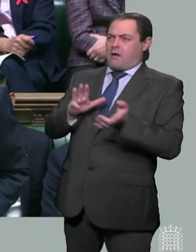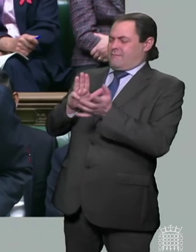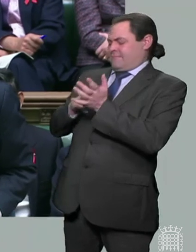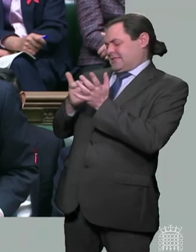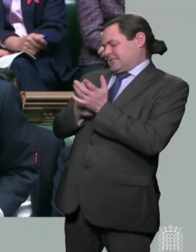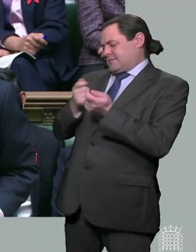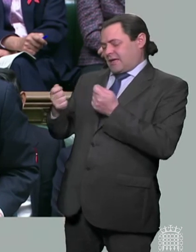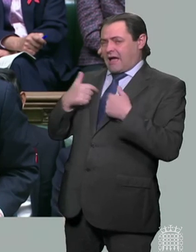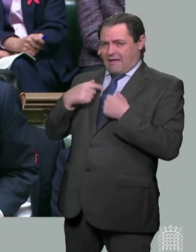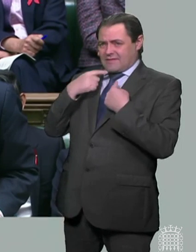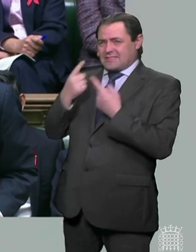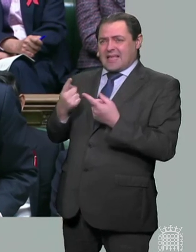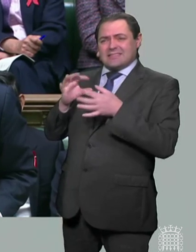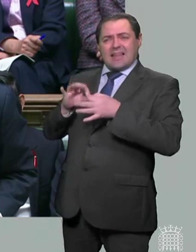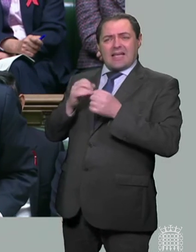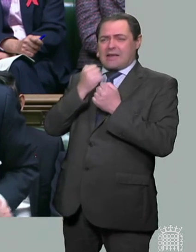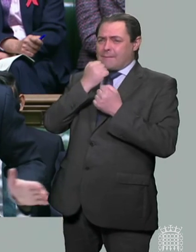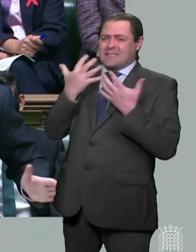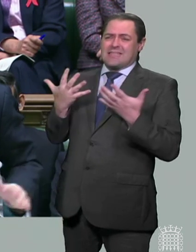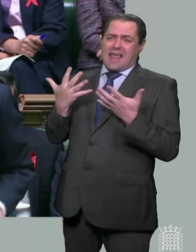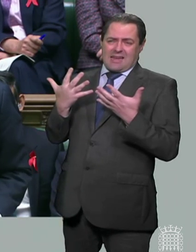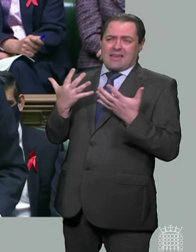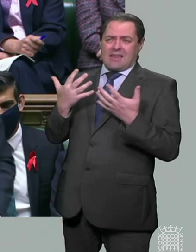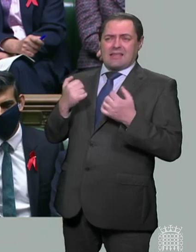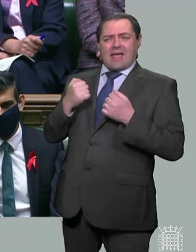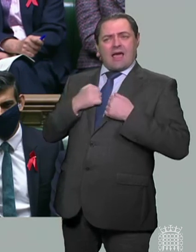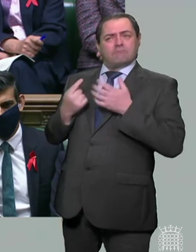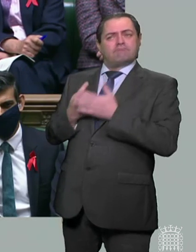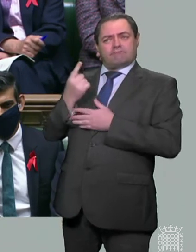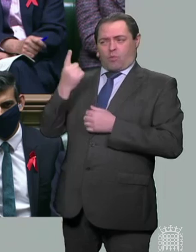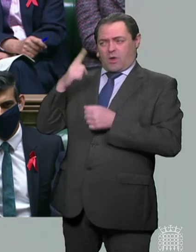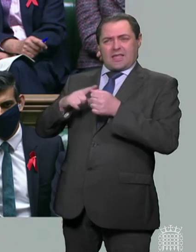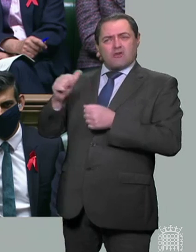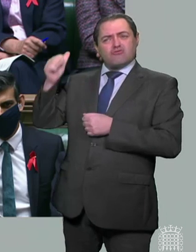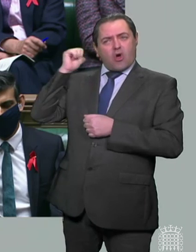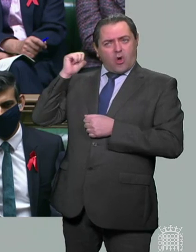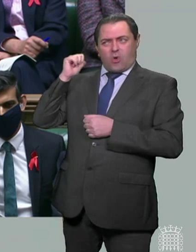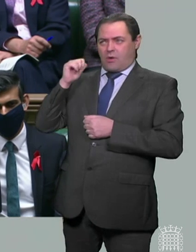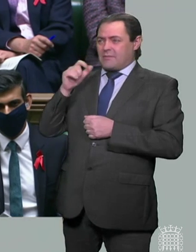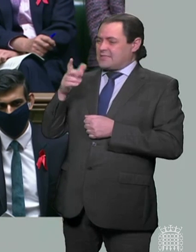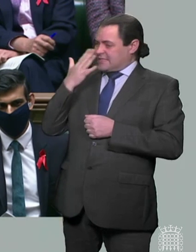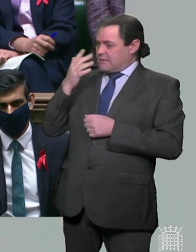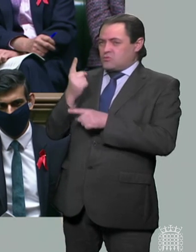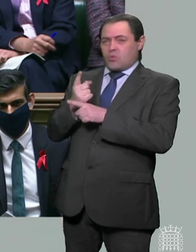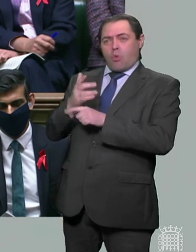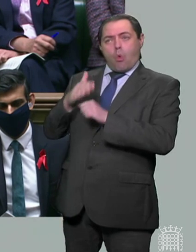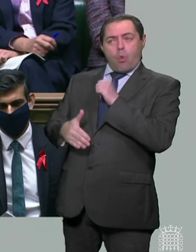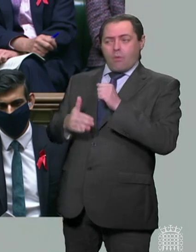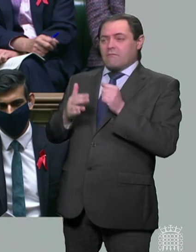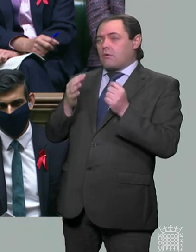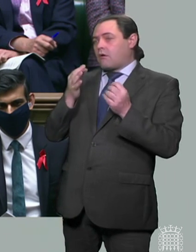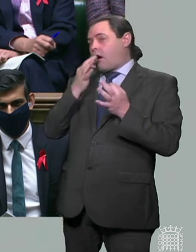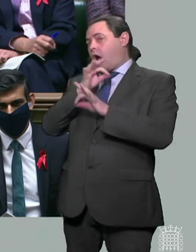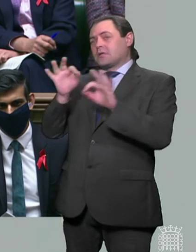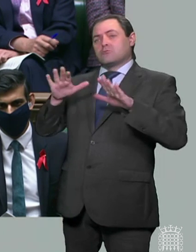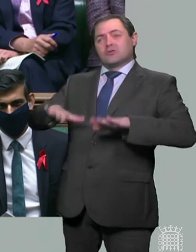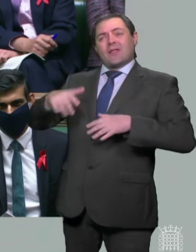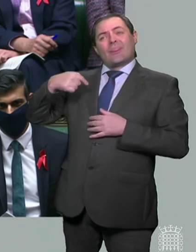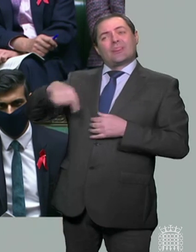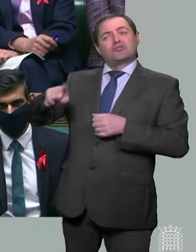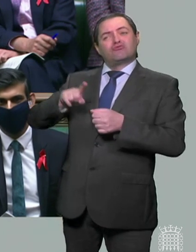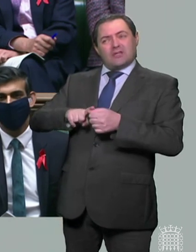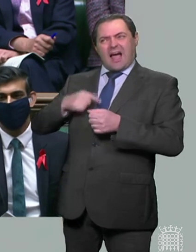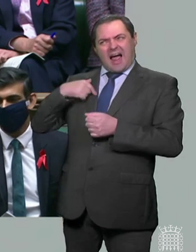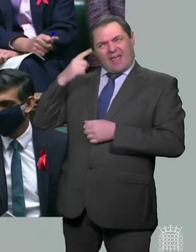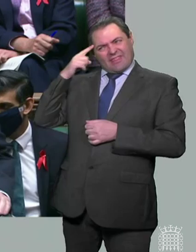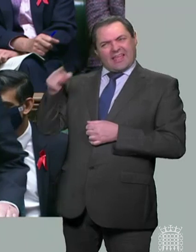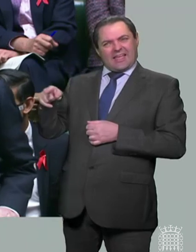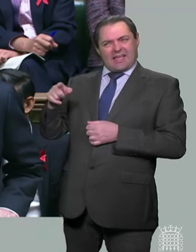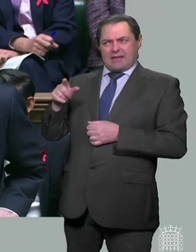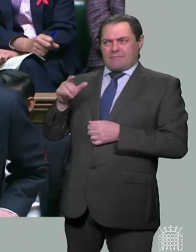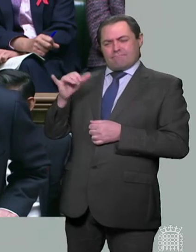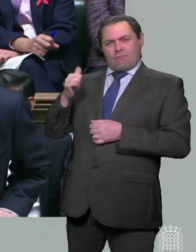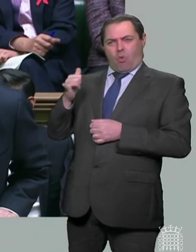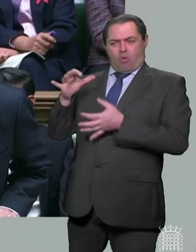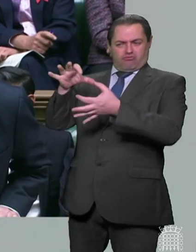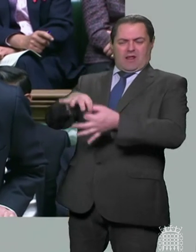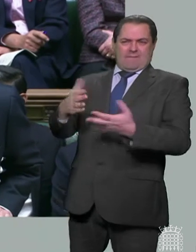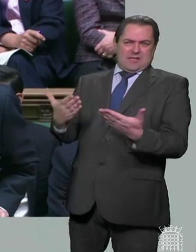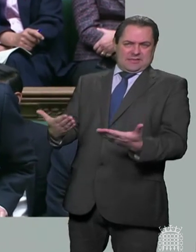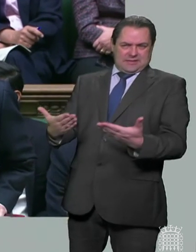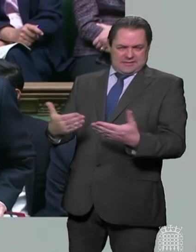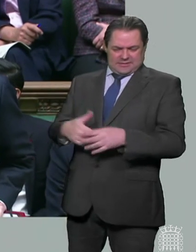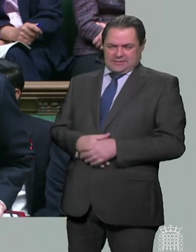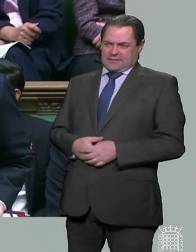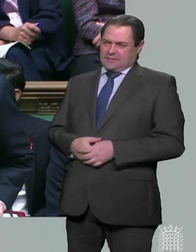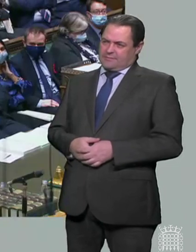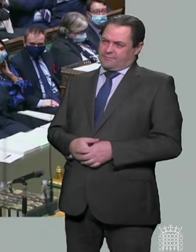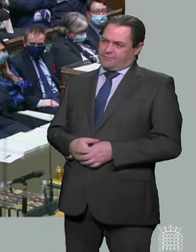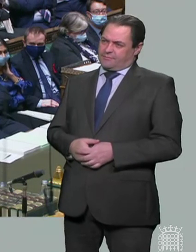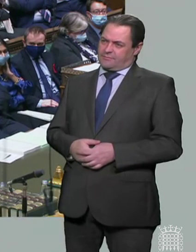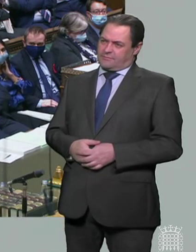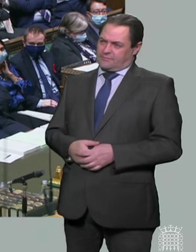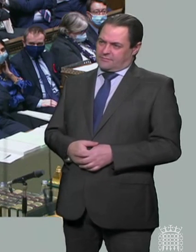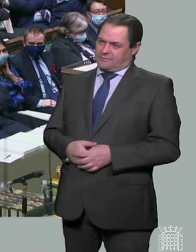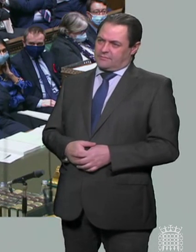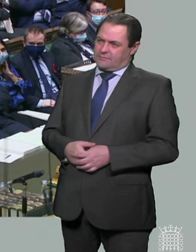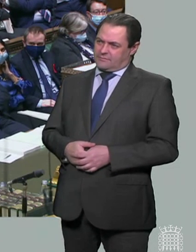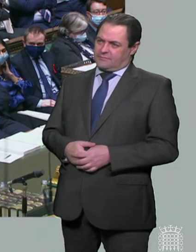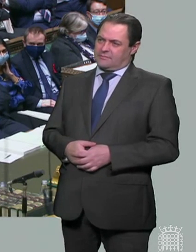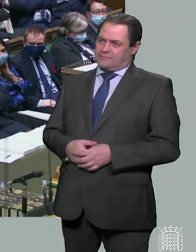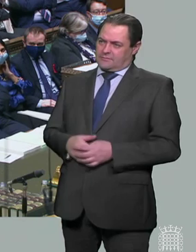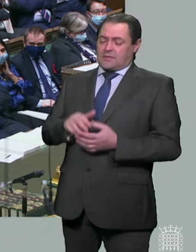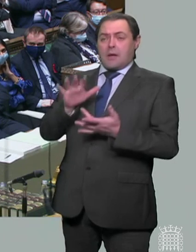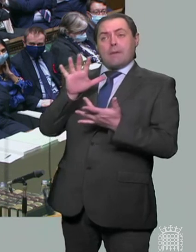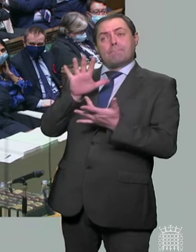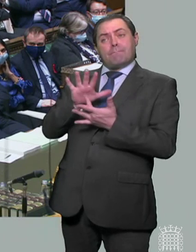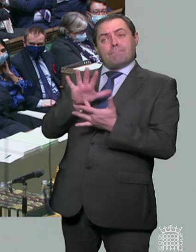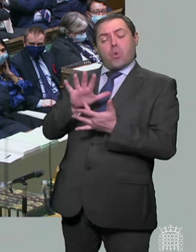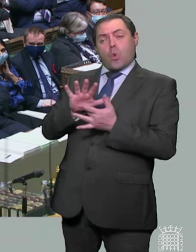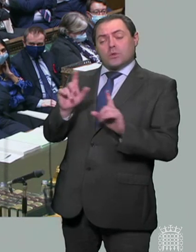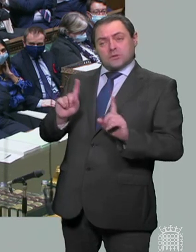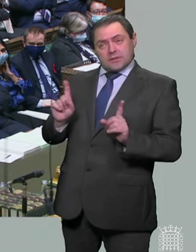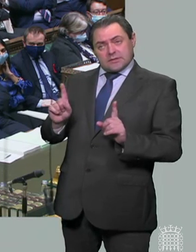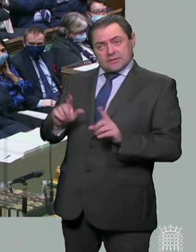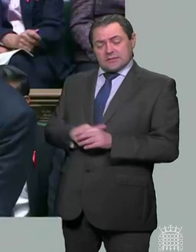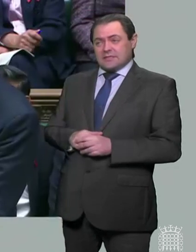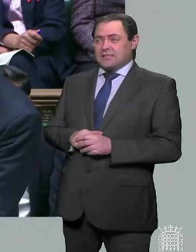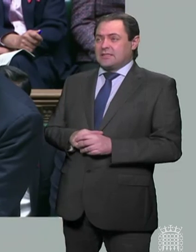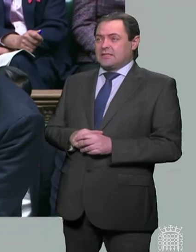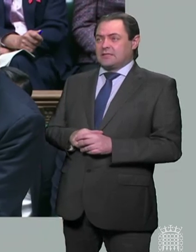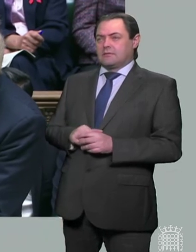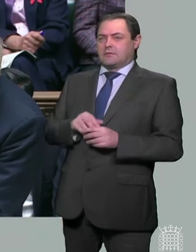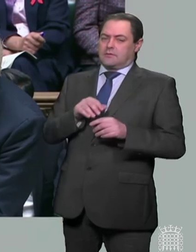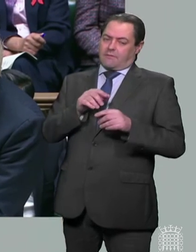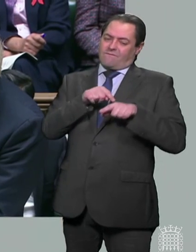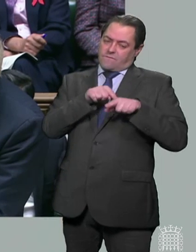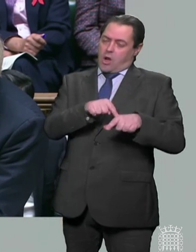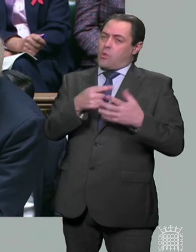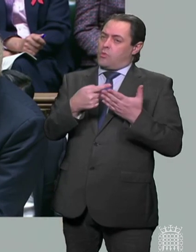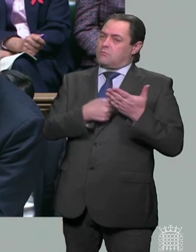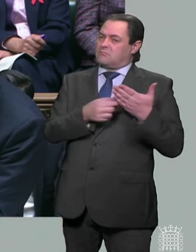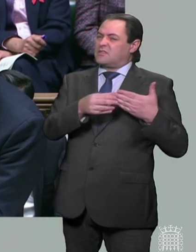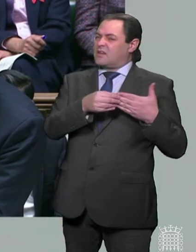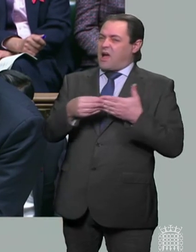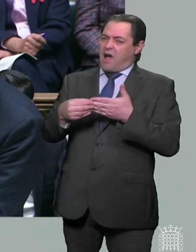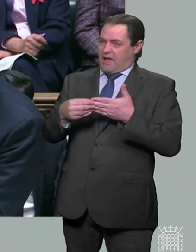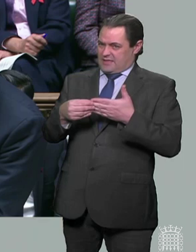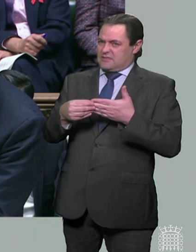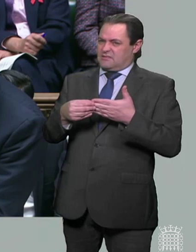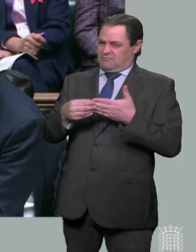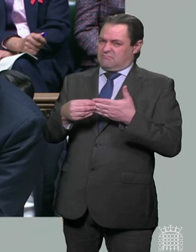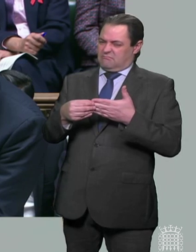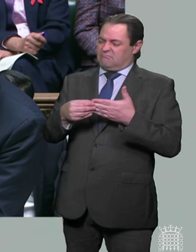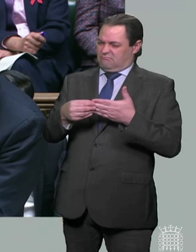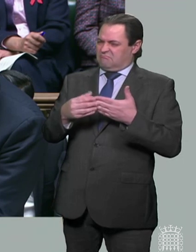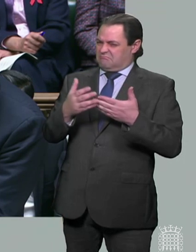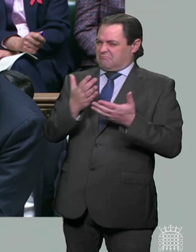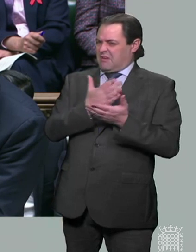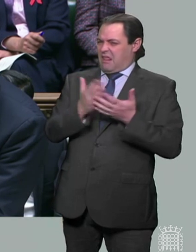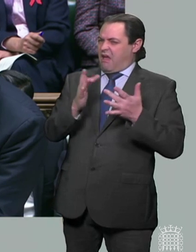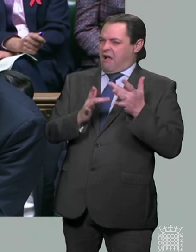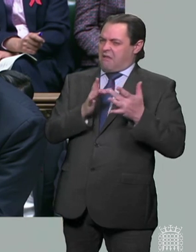10 and the events of 12 months ago, but since the right honourable and learned Gentleman asks about what we are asking the country to do this year, which I think is a more relevant consideration, let me say that the important thing to do is not only to follow the guidance that we have set out but, when it